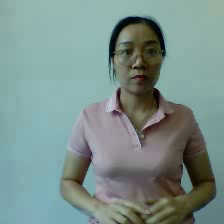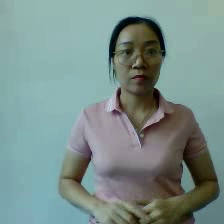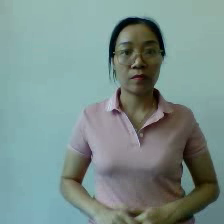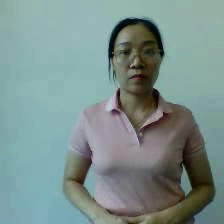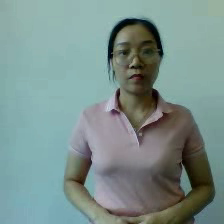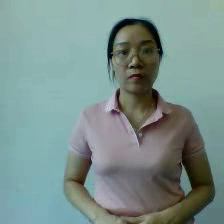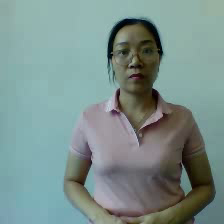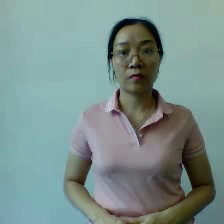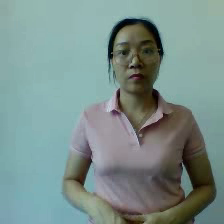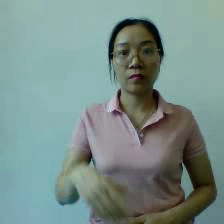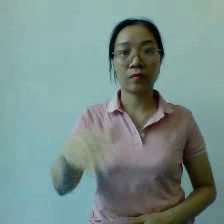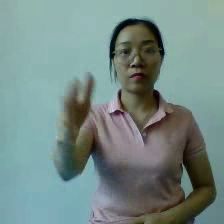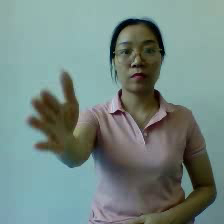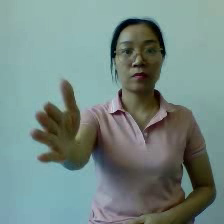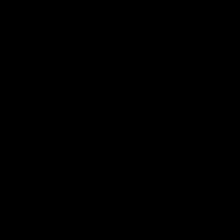Rẽ phải